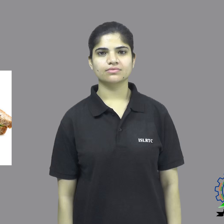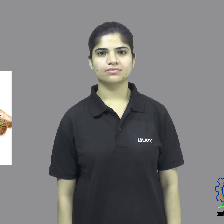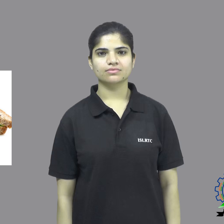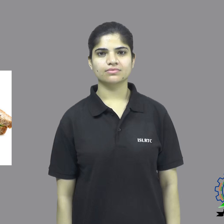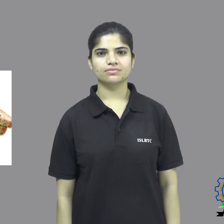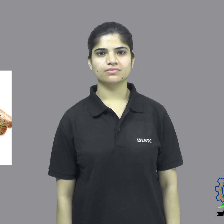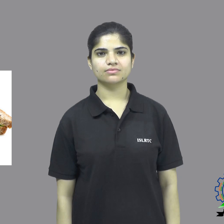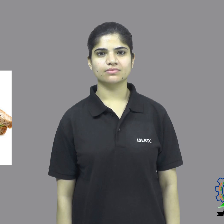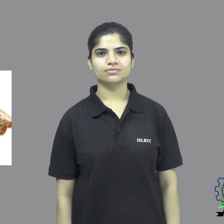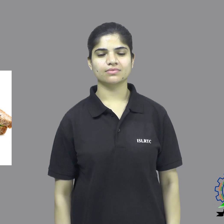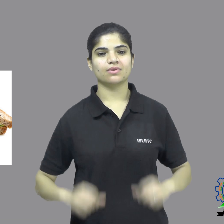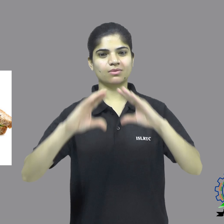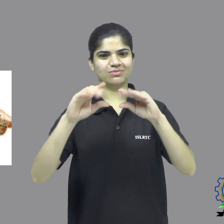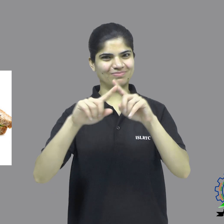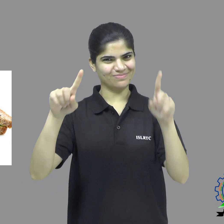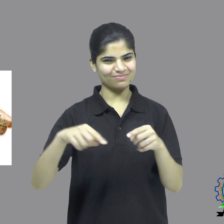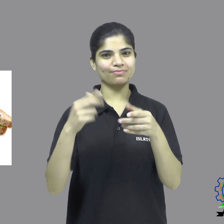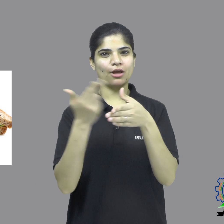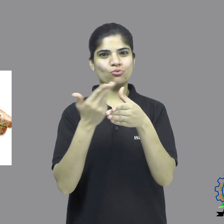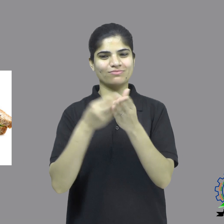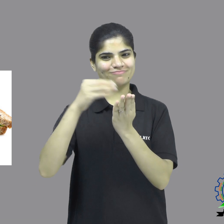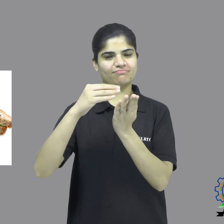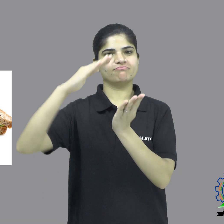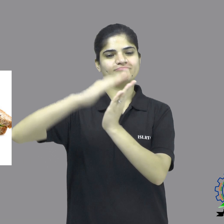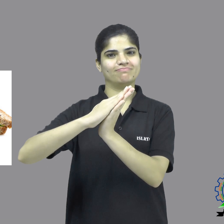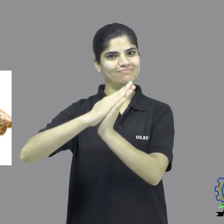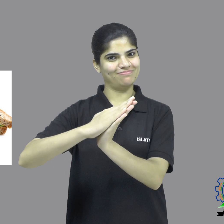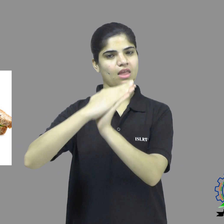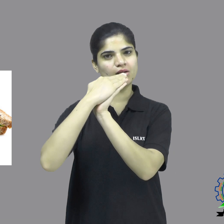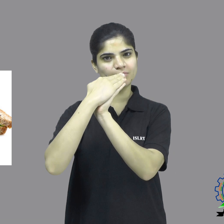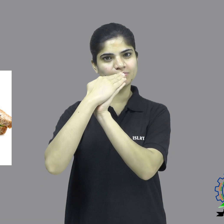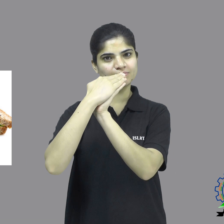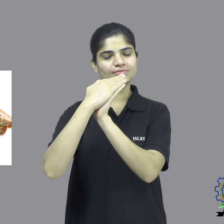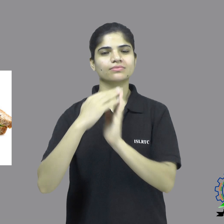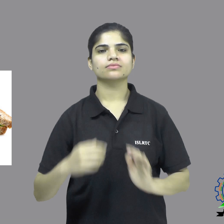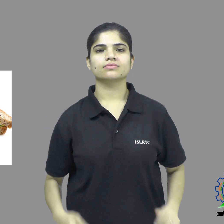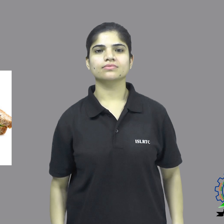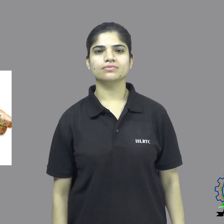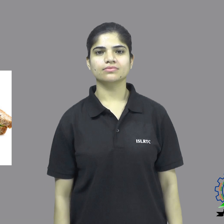Sandwich (Aloo)